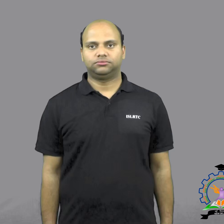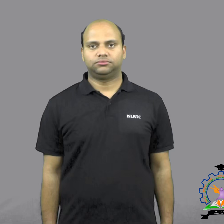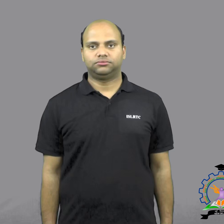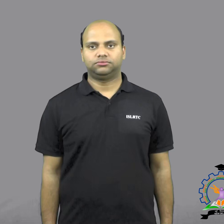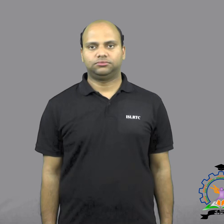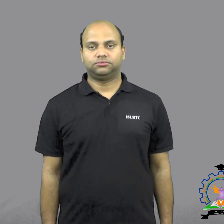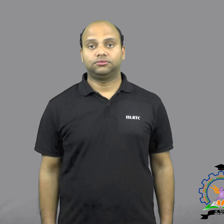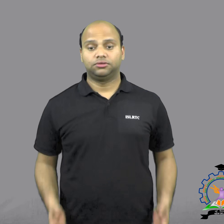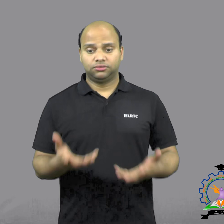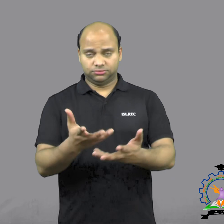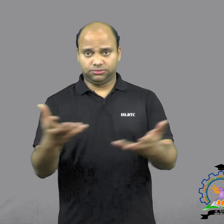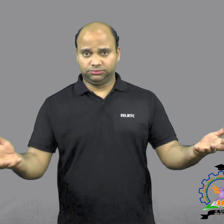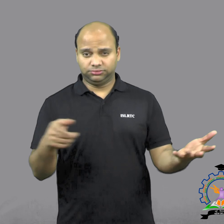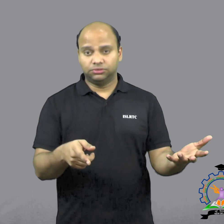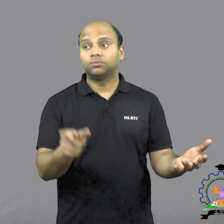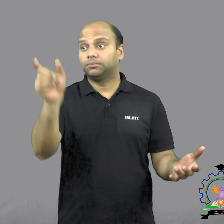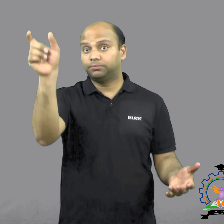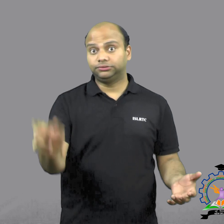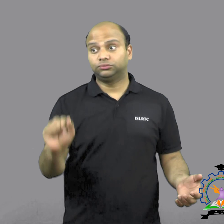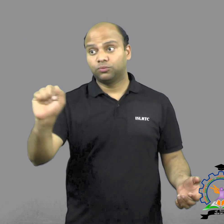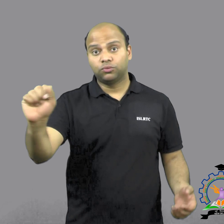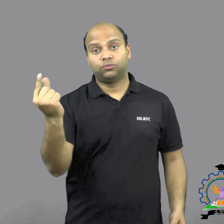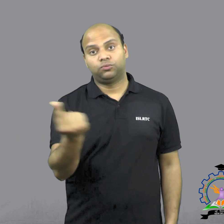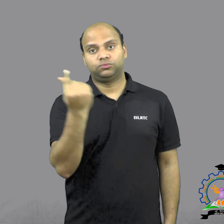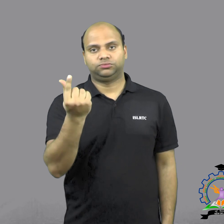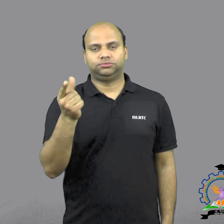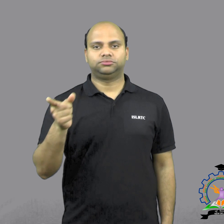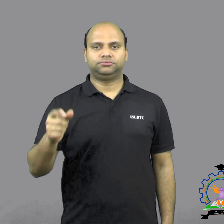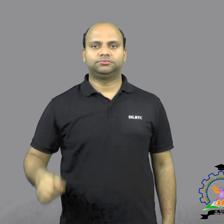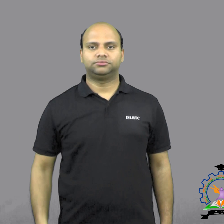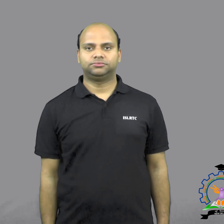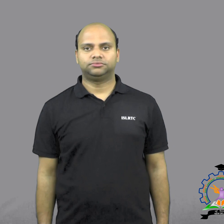Private Goods